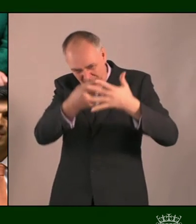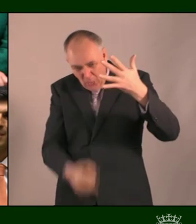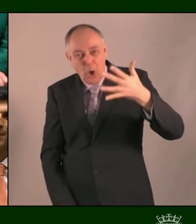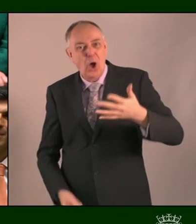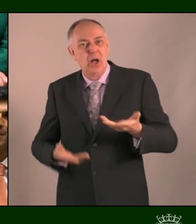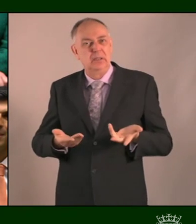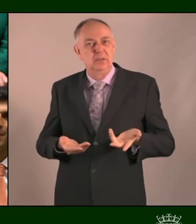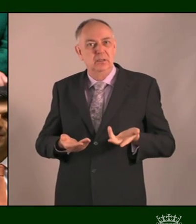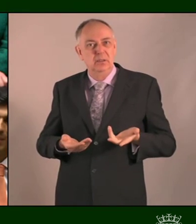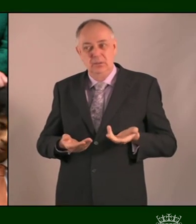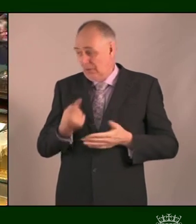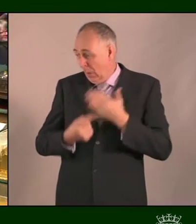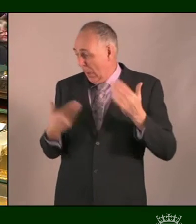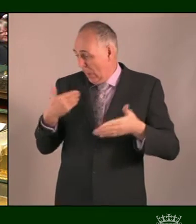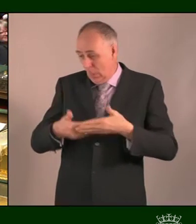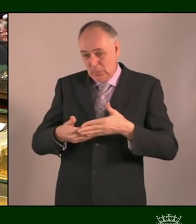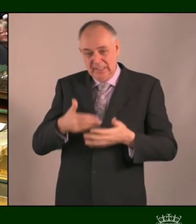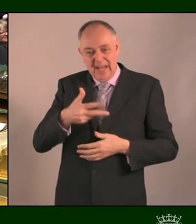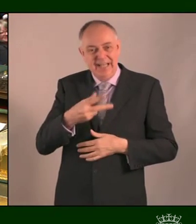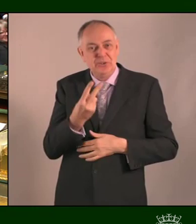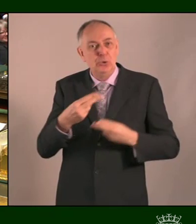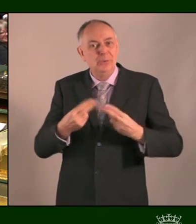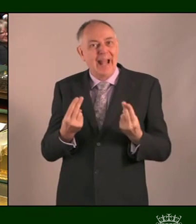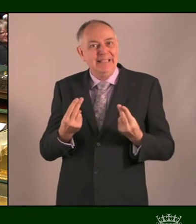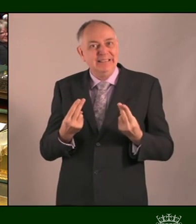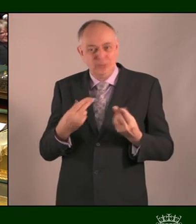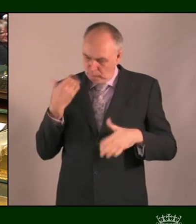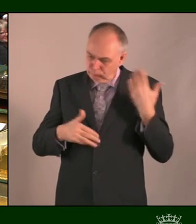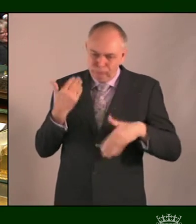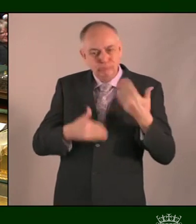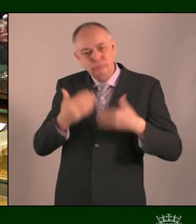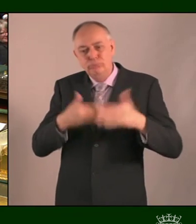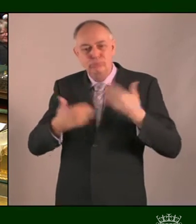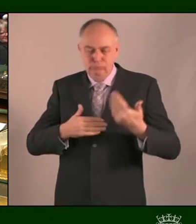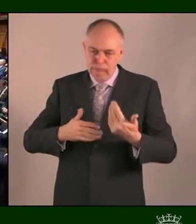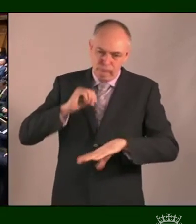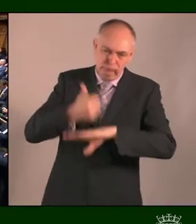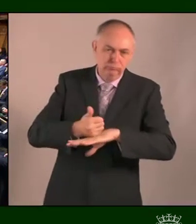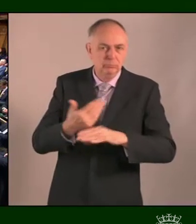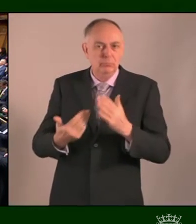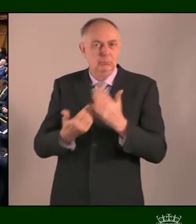That is just in the last 82 days. We are getting on with delivering the people’s priorities.